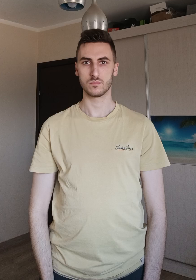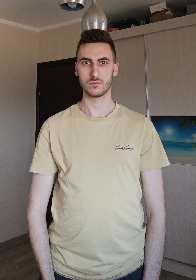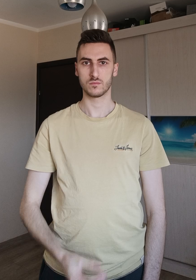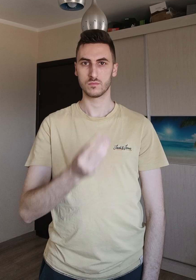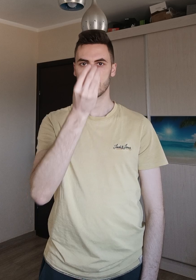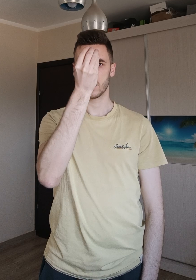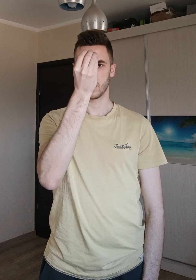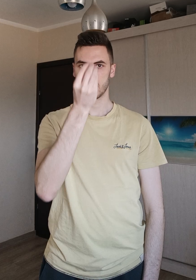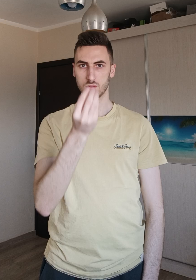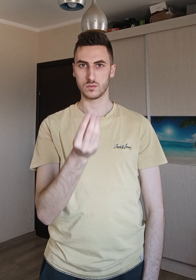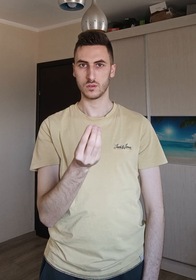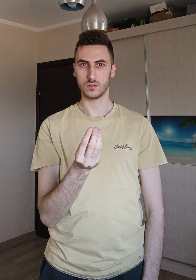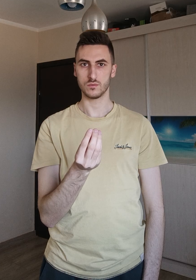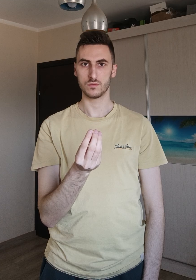טוב